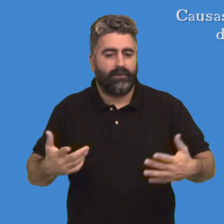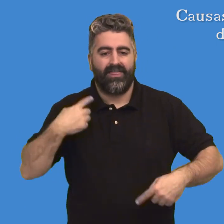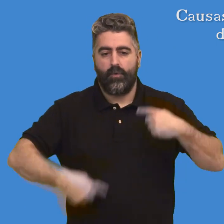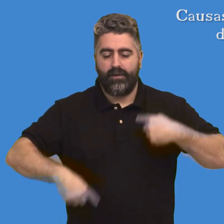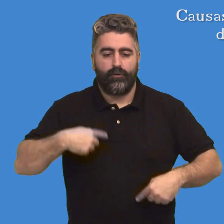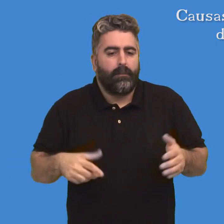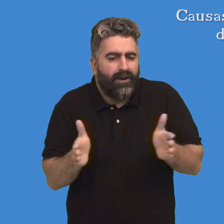circulación